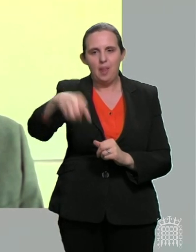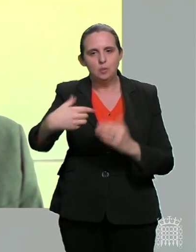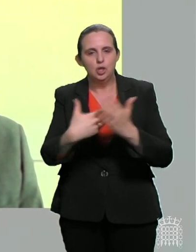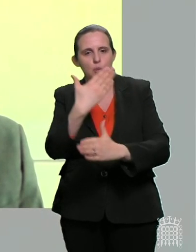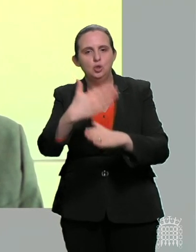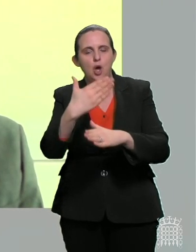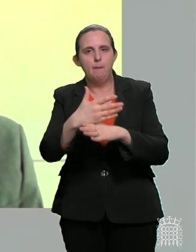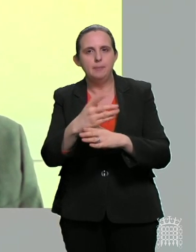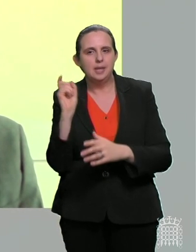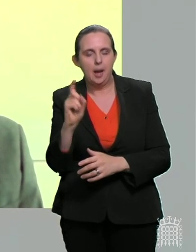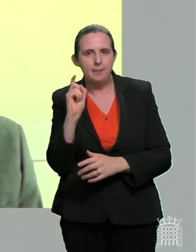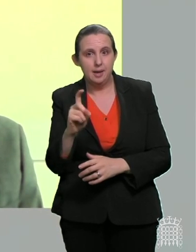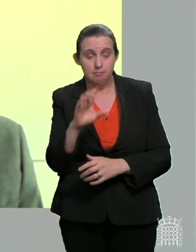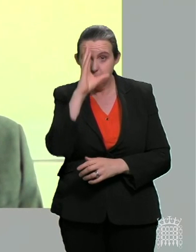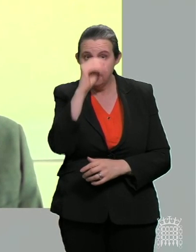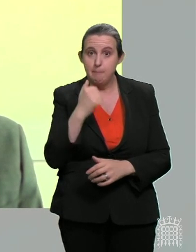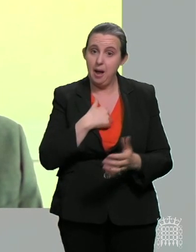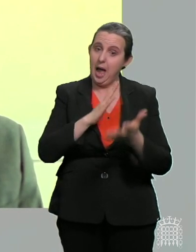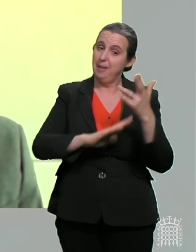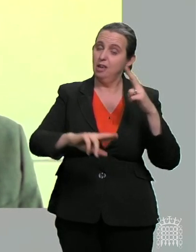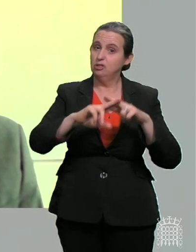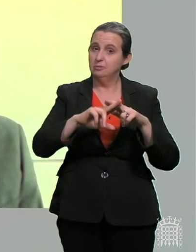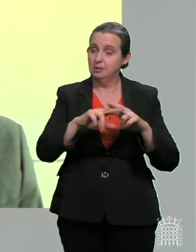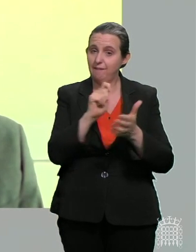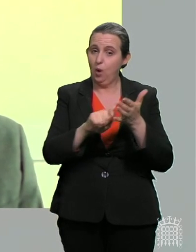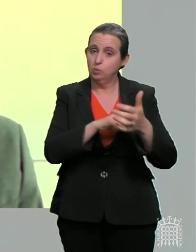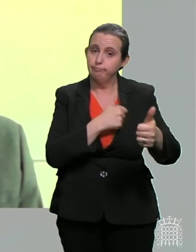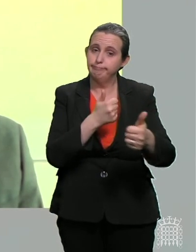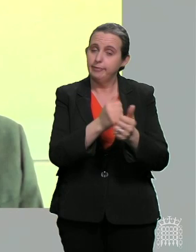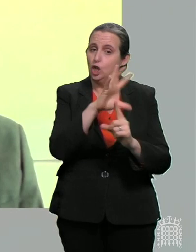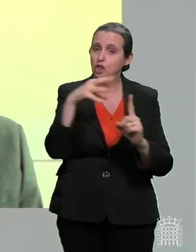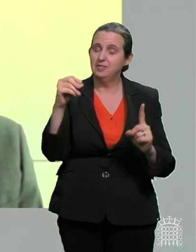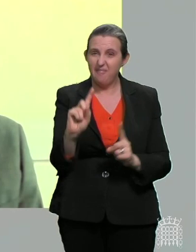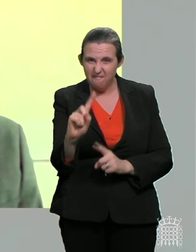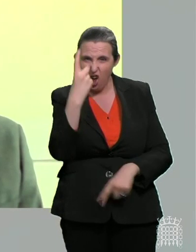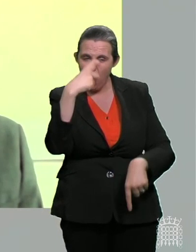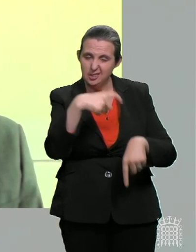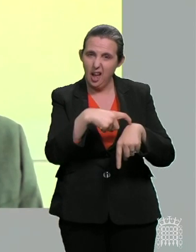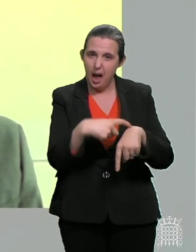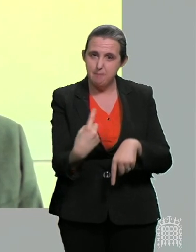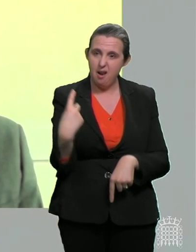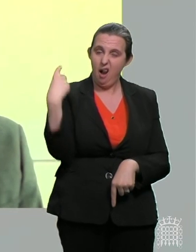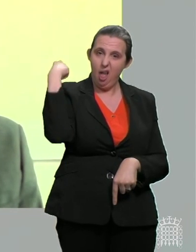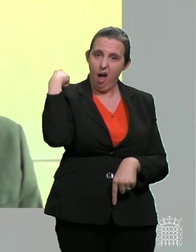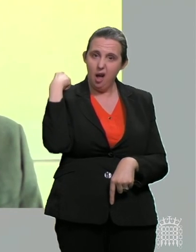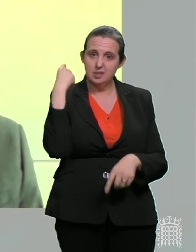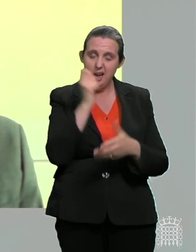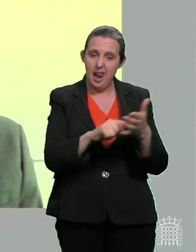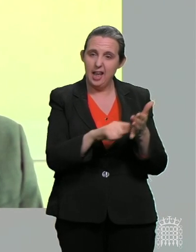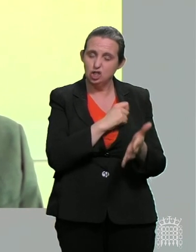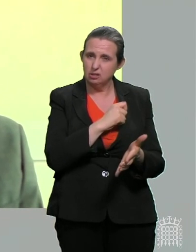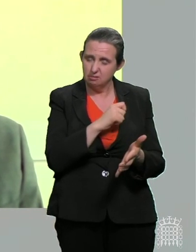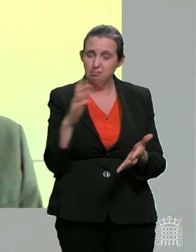My mum and dad voted Conservative for the first time at the last general election and were touched when the Prime Minister acknowledged that their votes were lent.